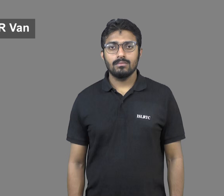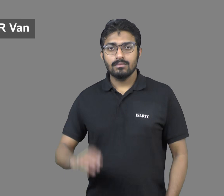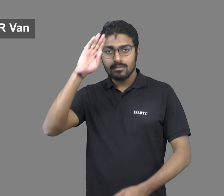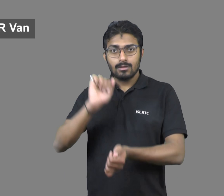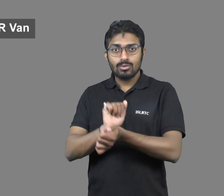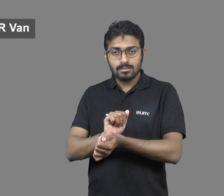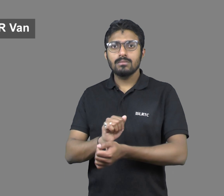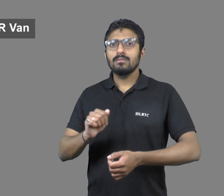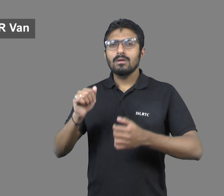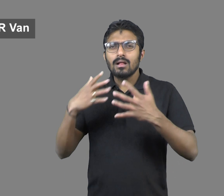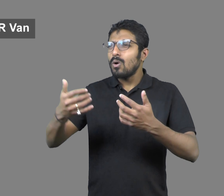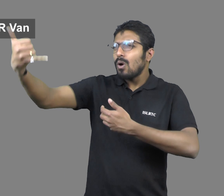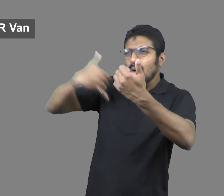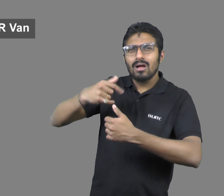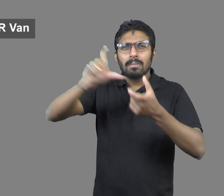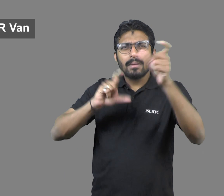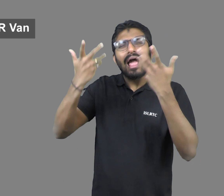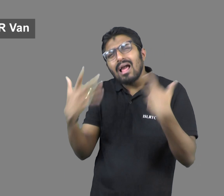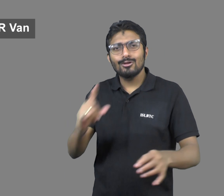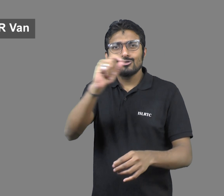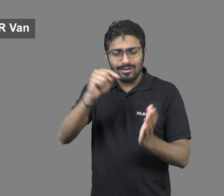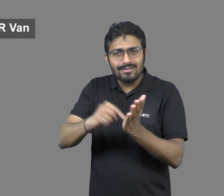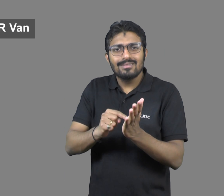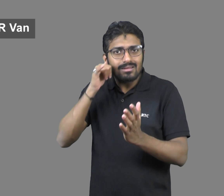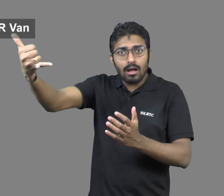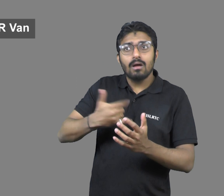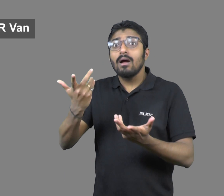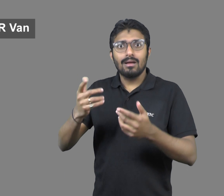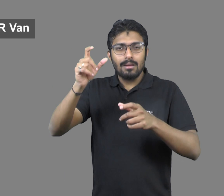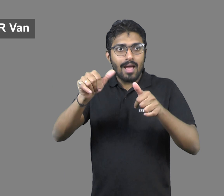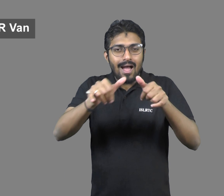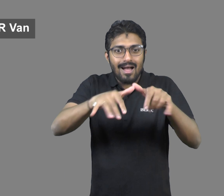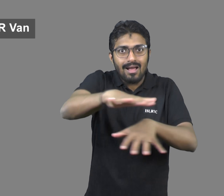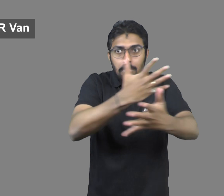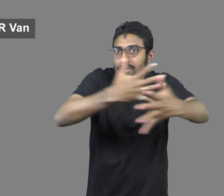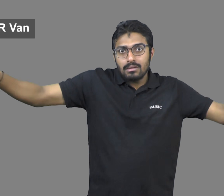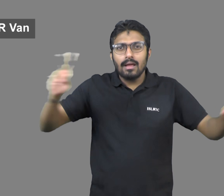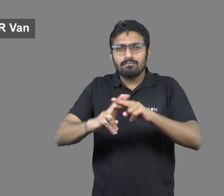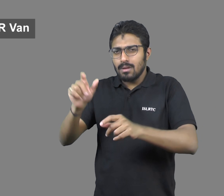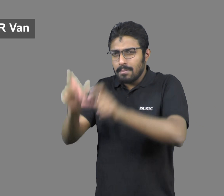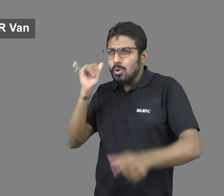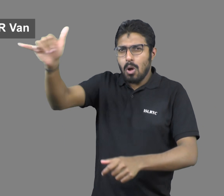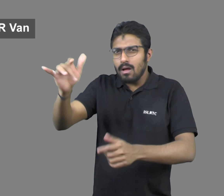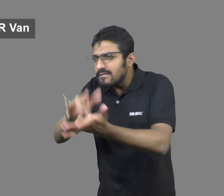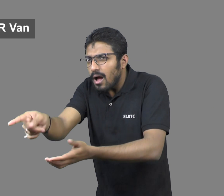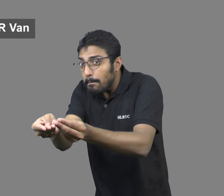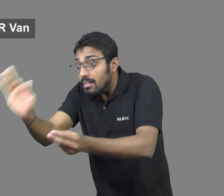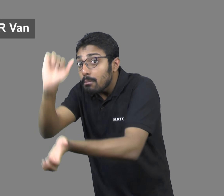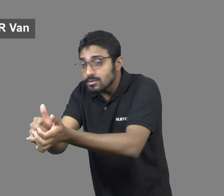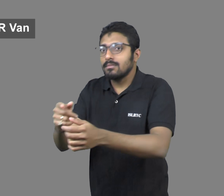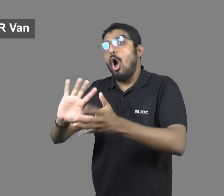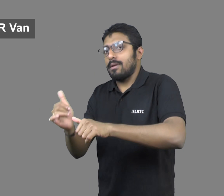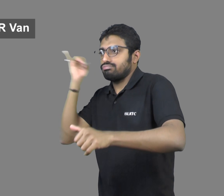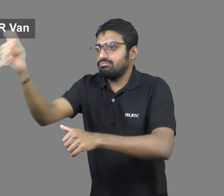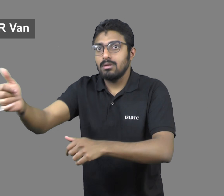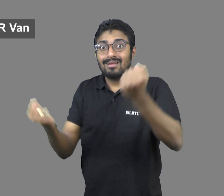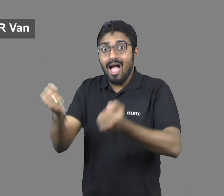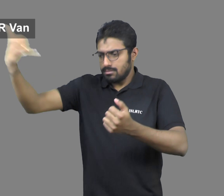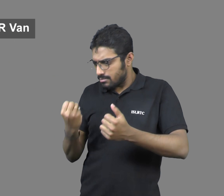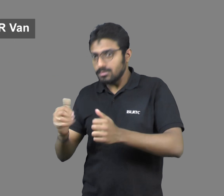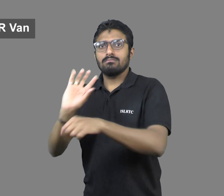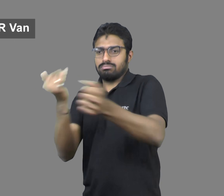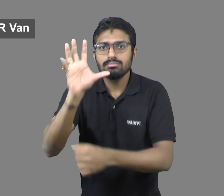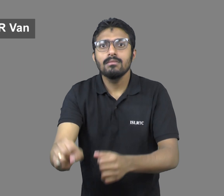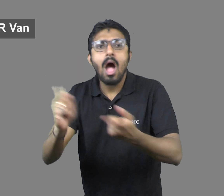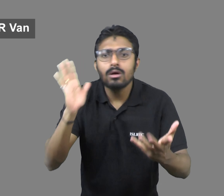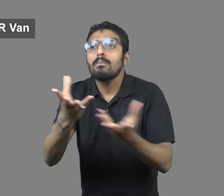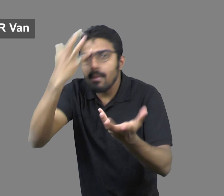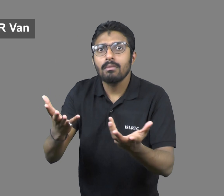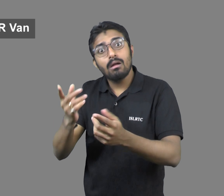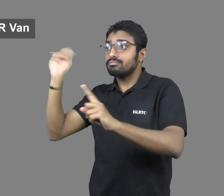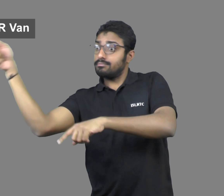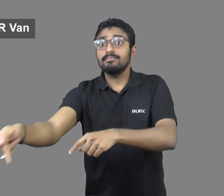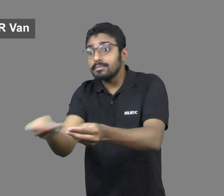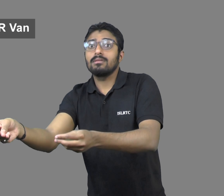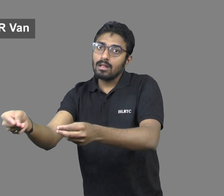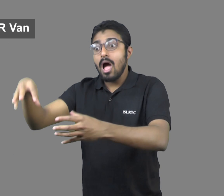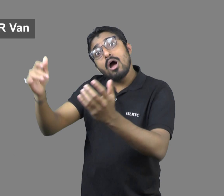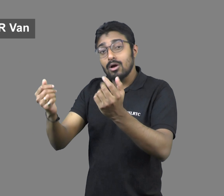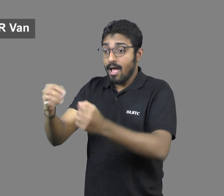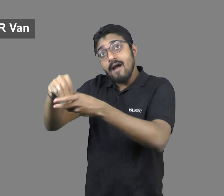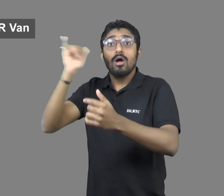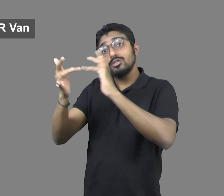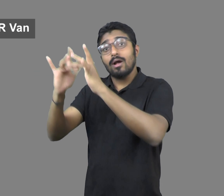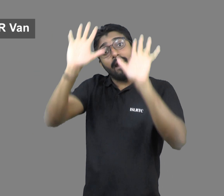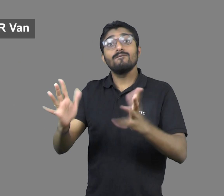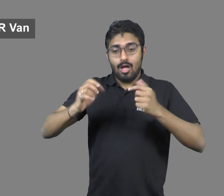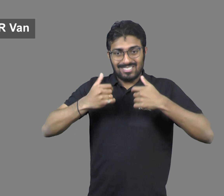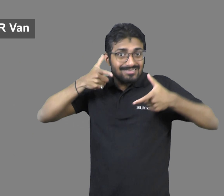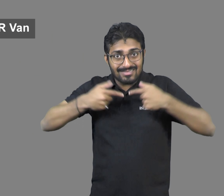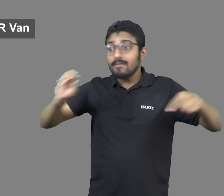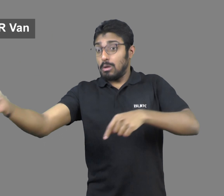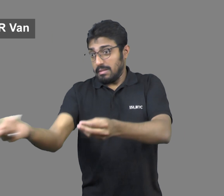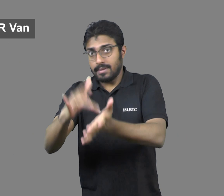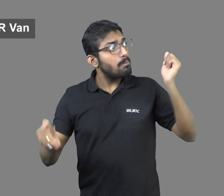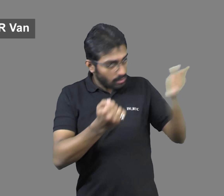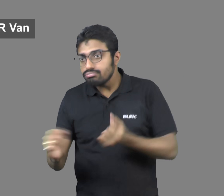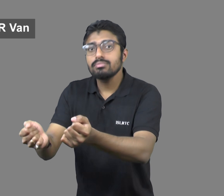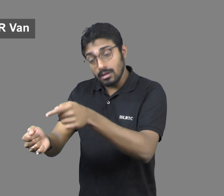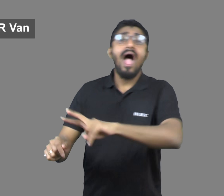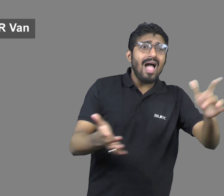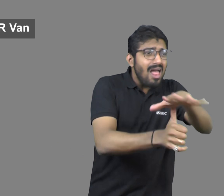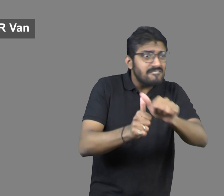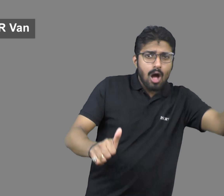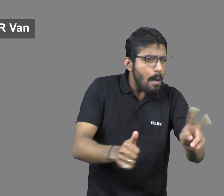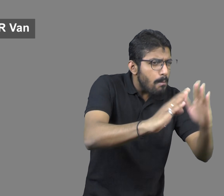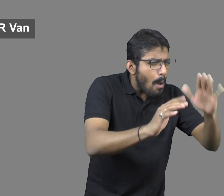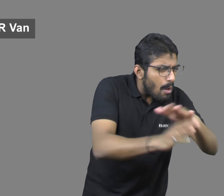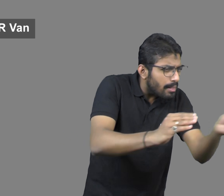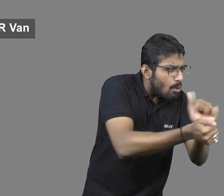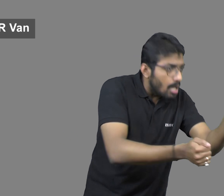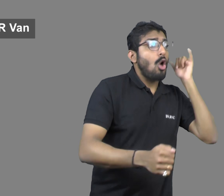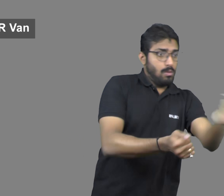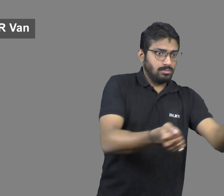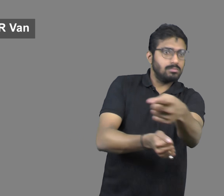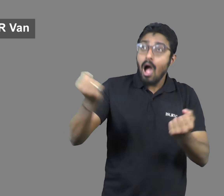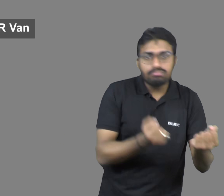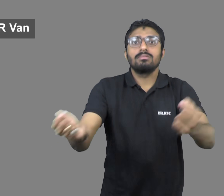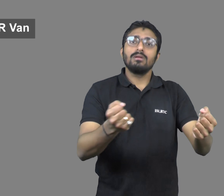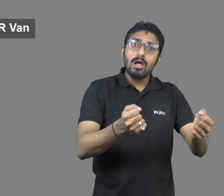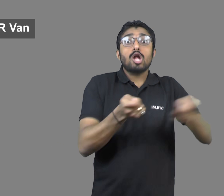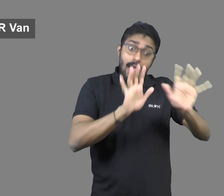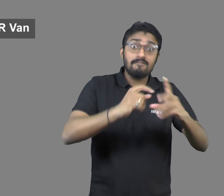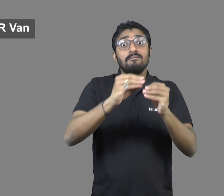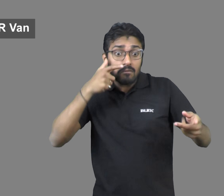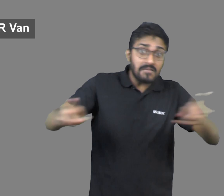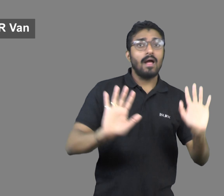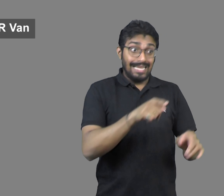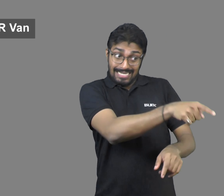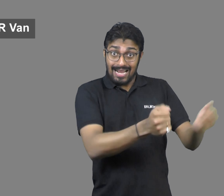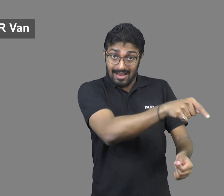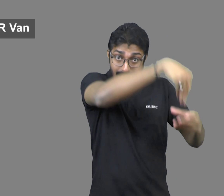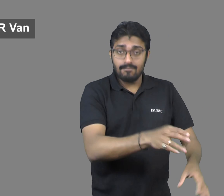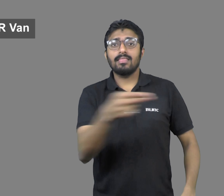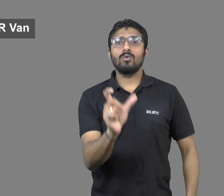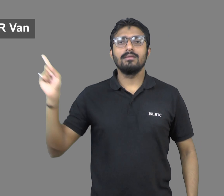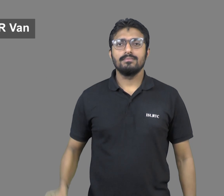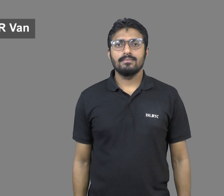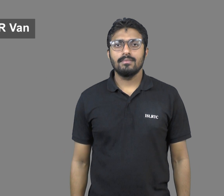PCR VAN